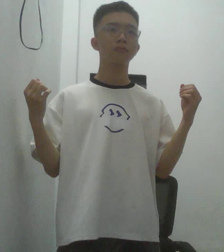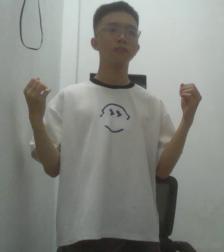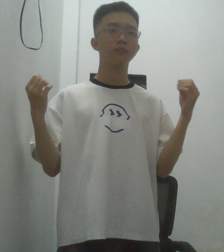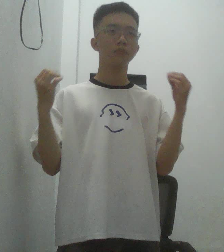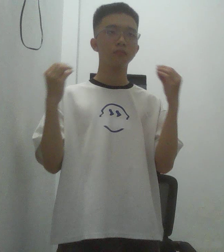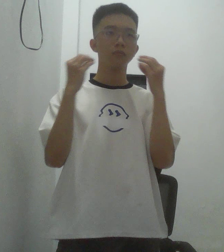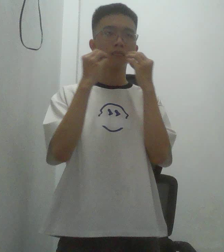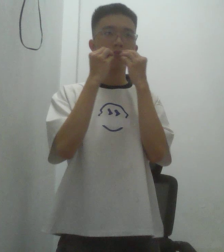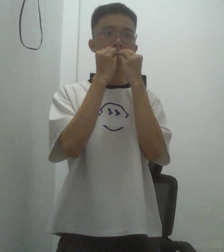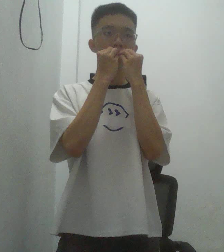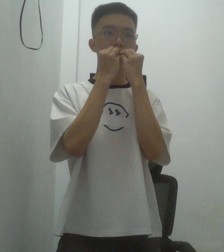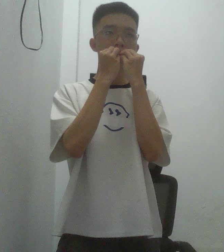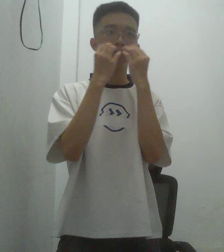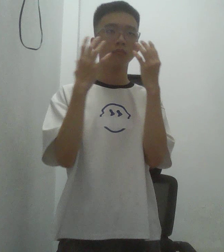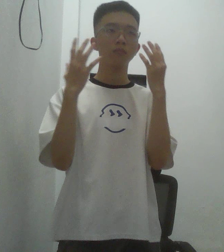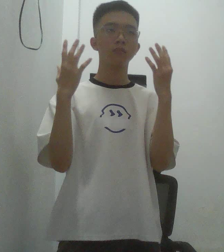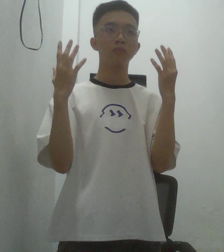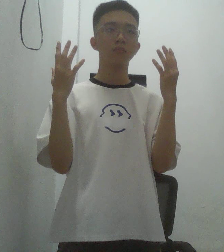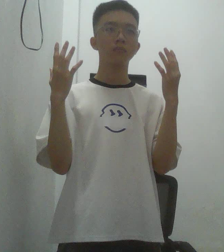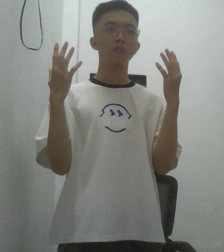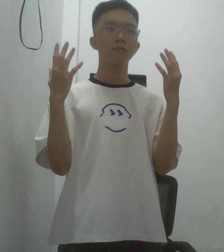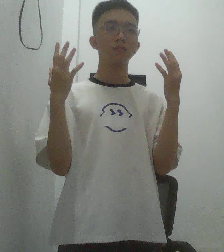cam on